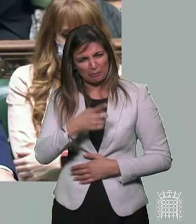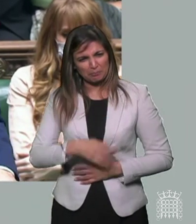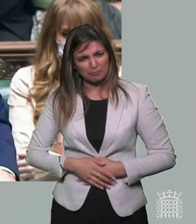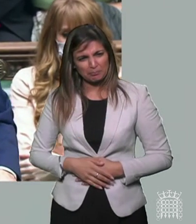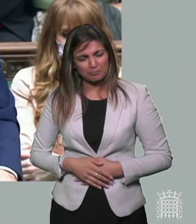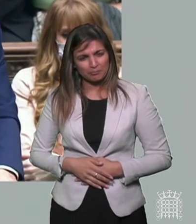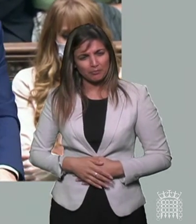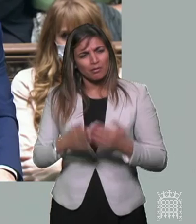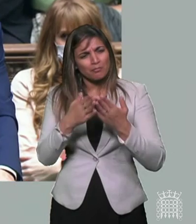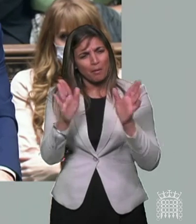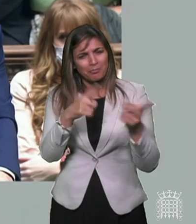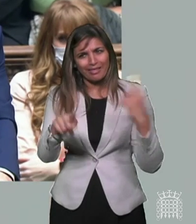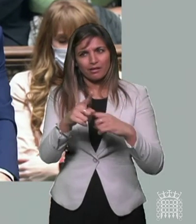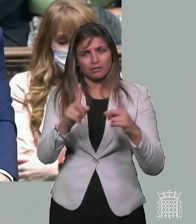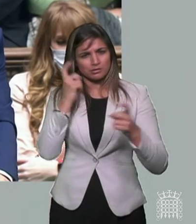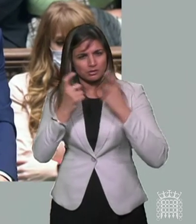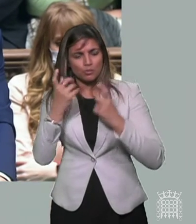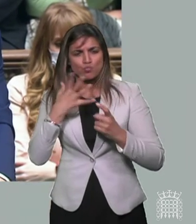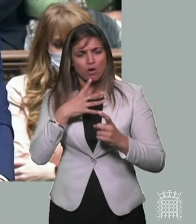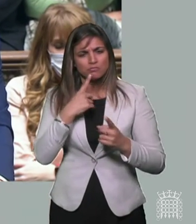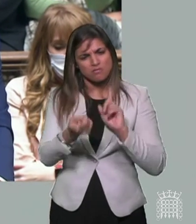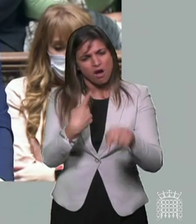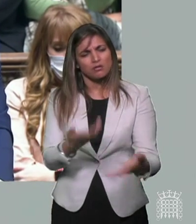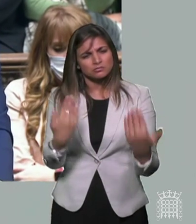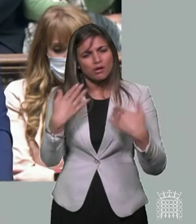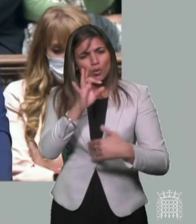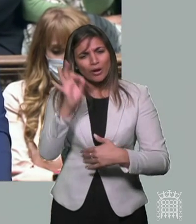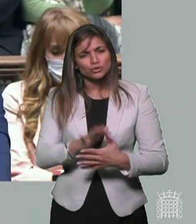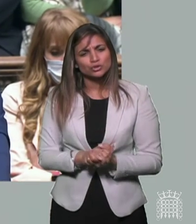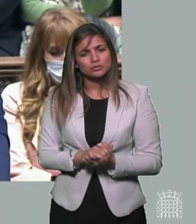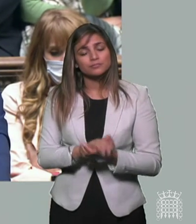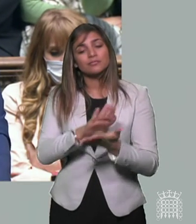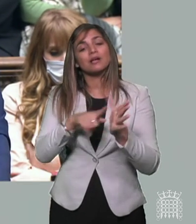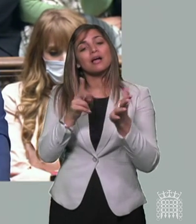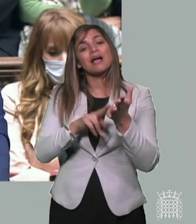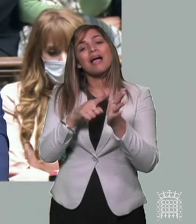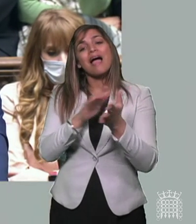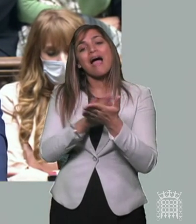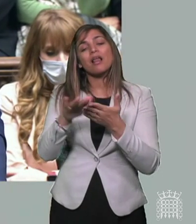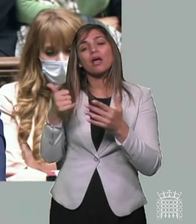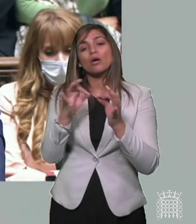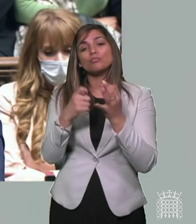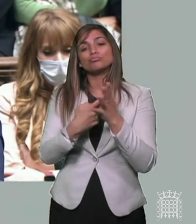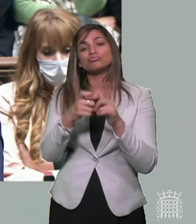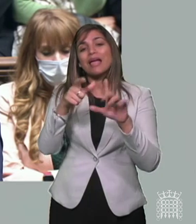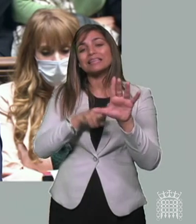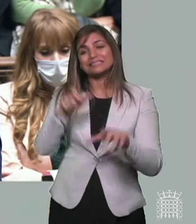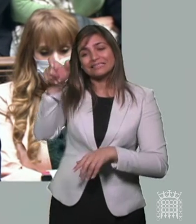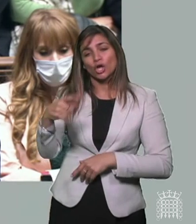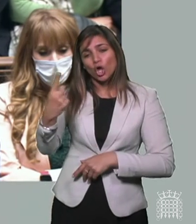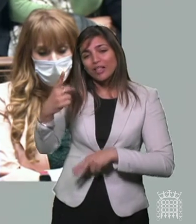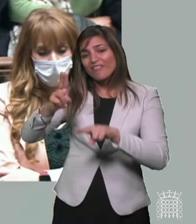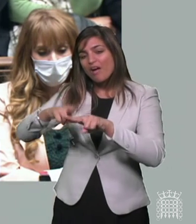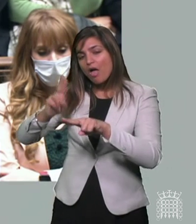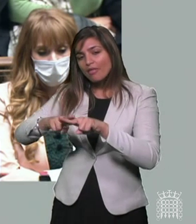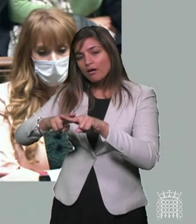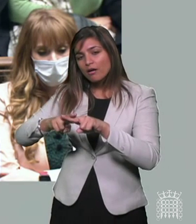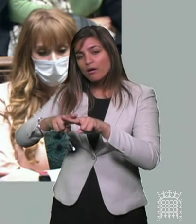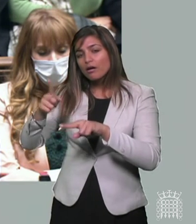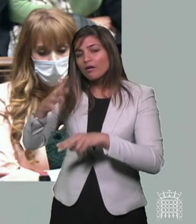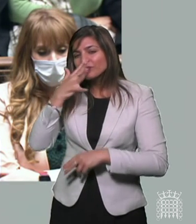The public want answers to their questions. Hannah Brady’s father Shaun was just 55 when he lost his life to covid.